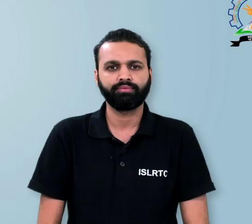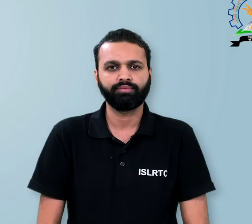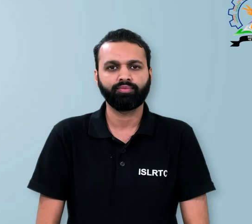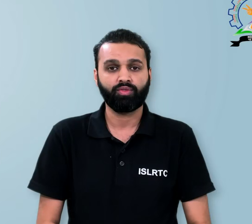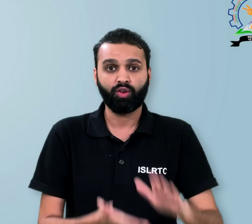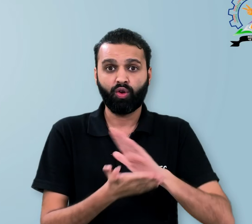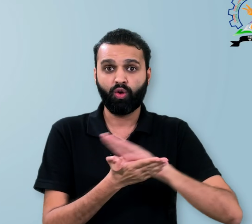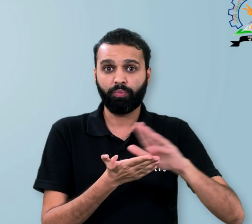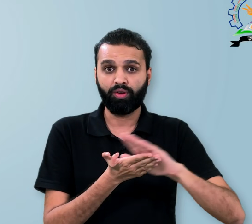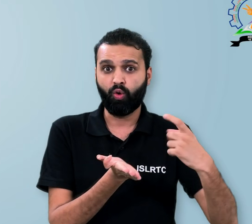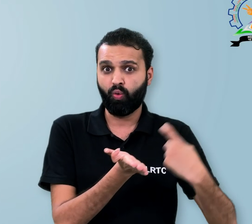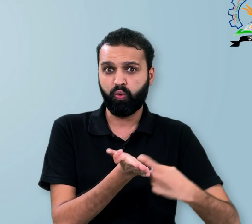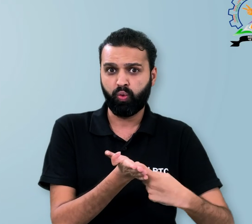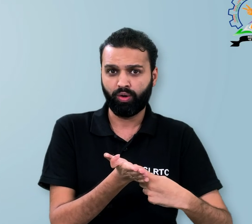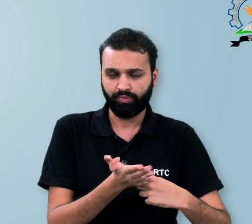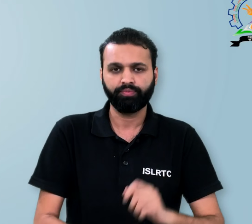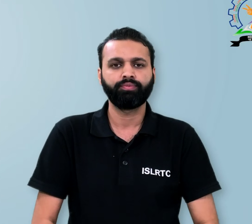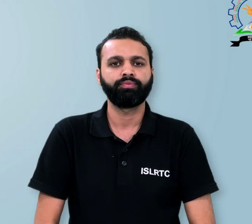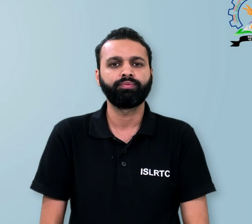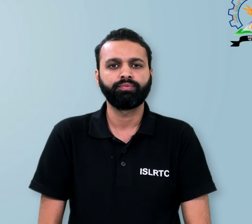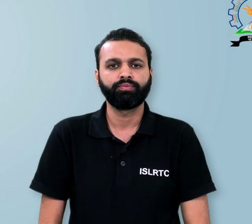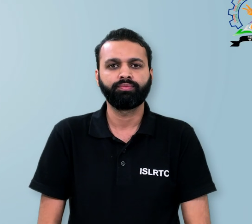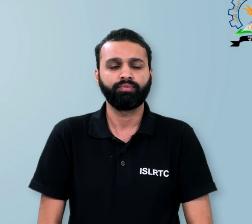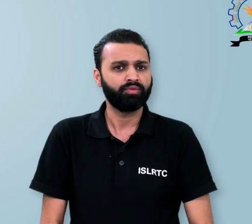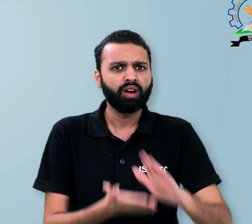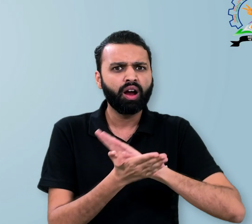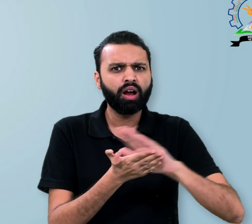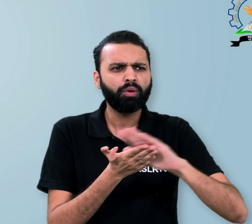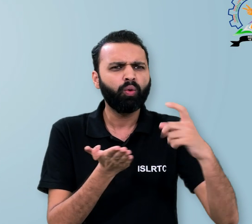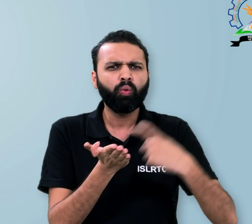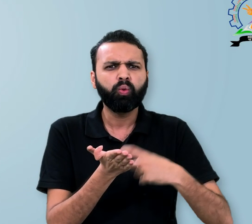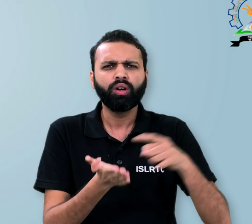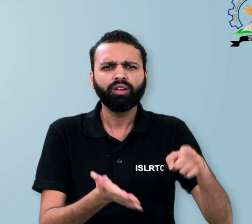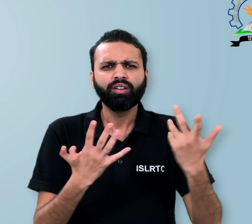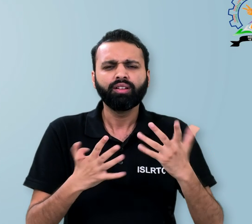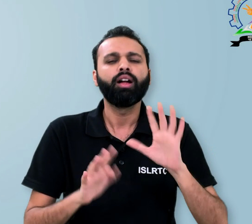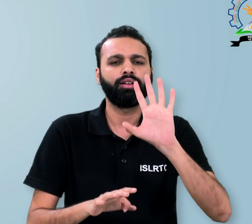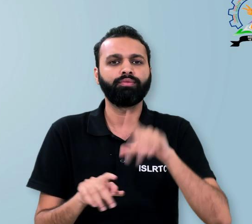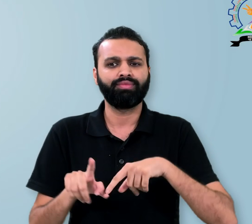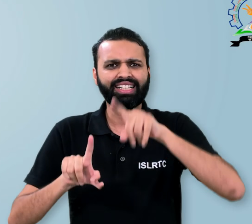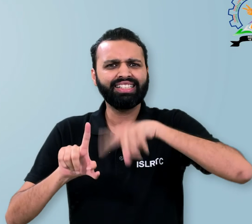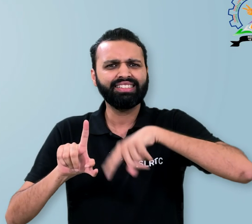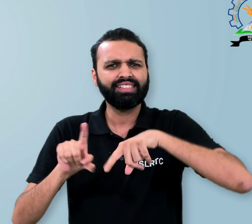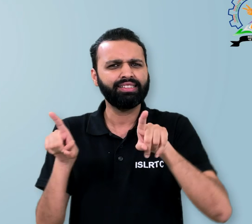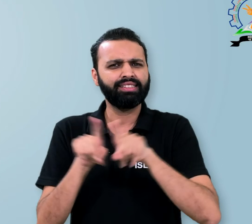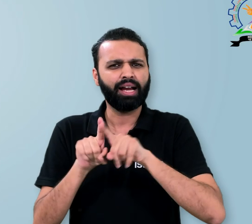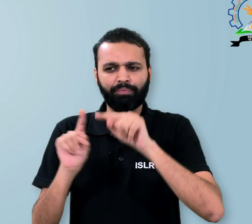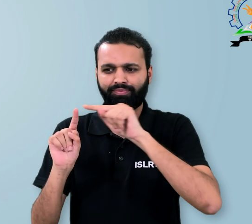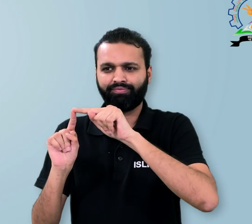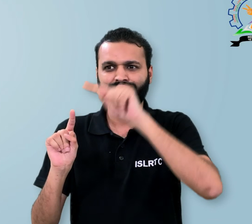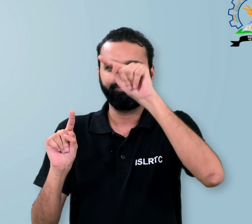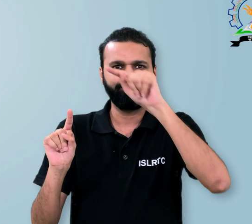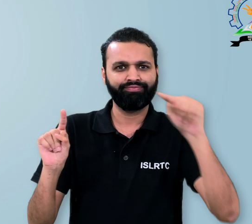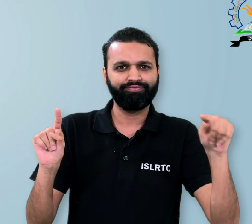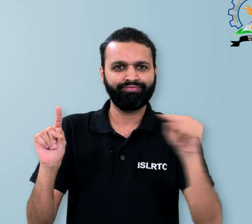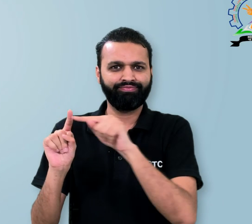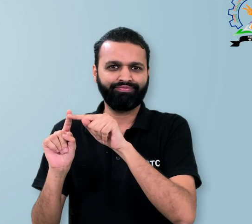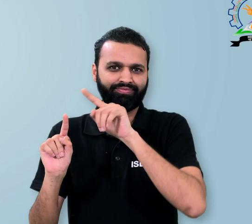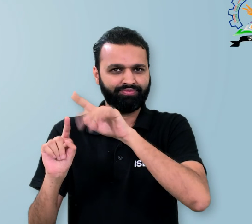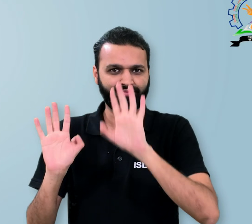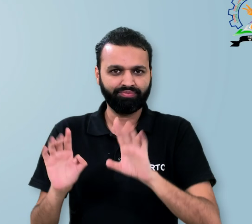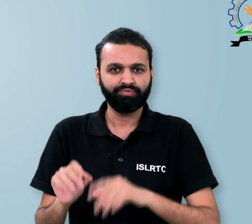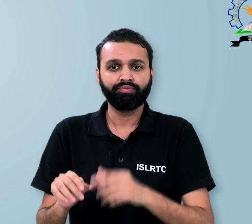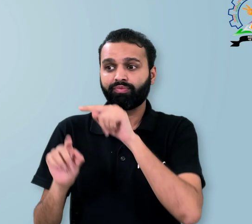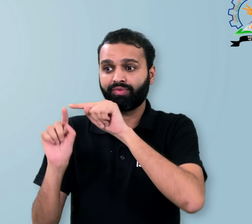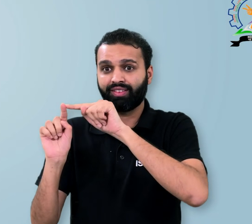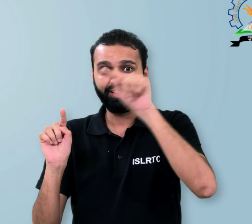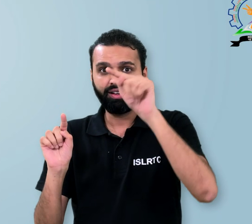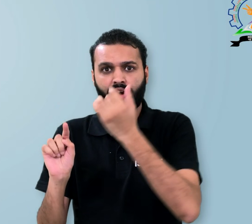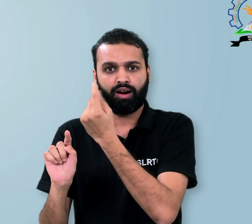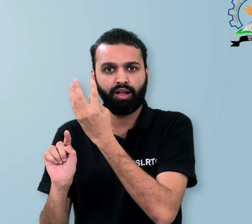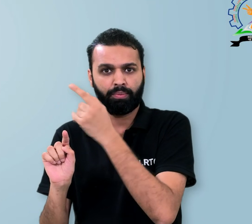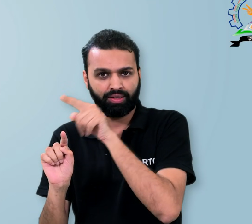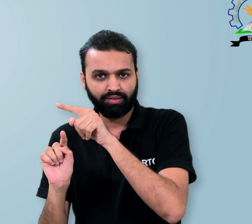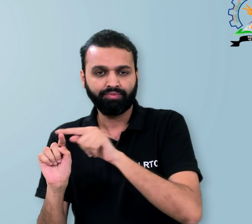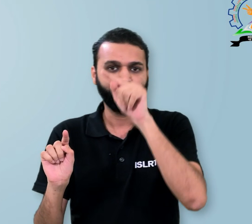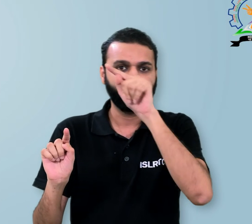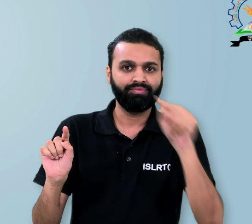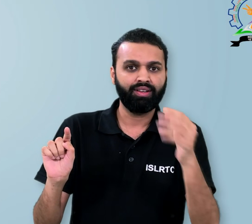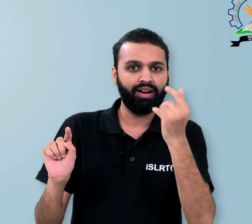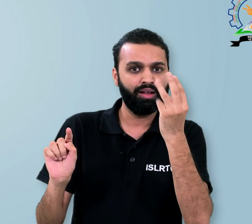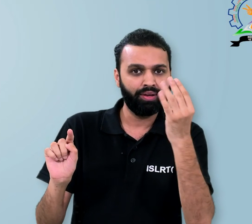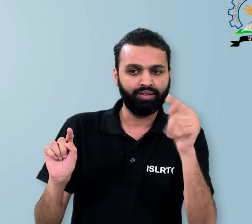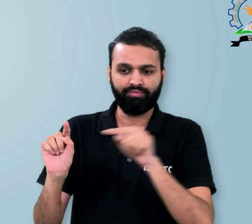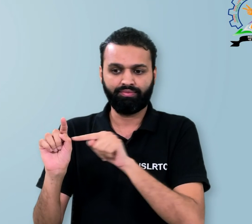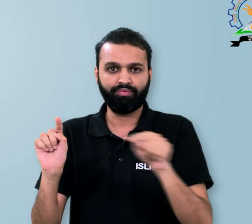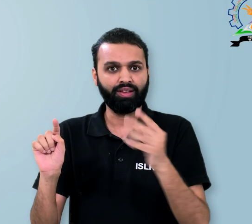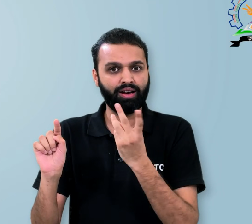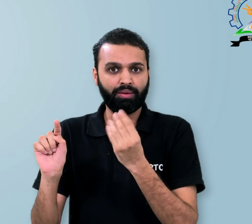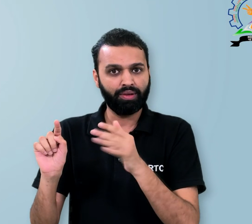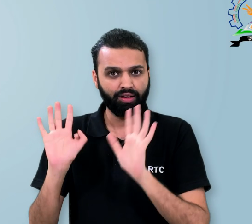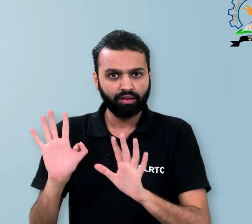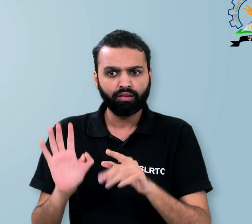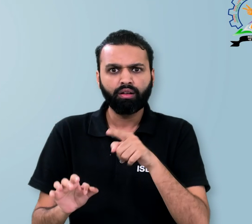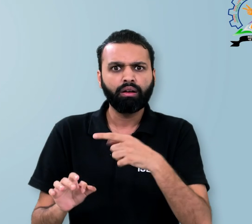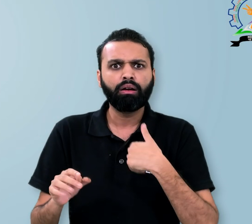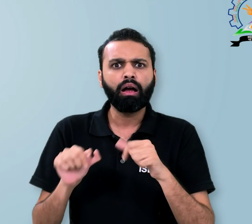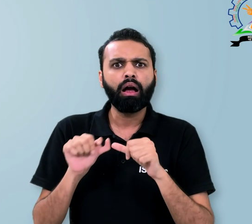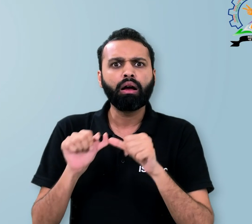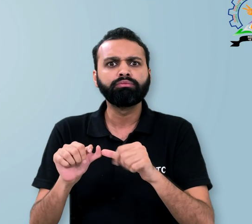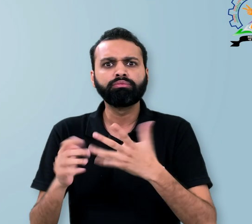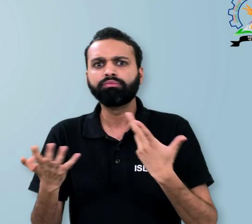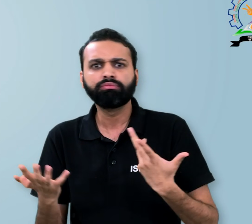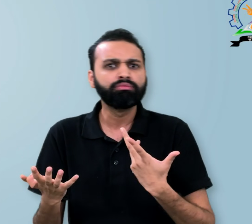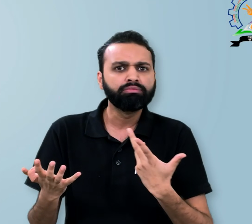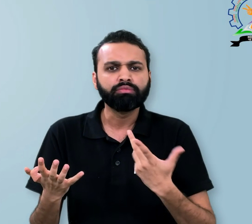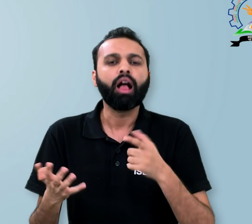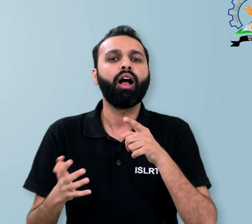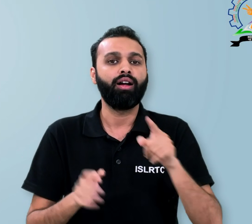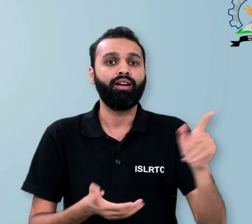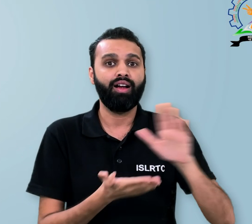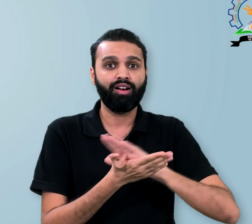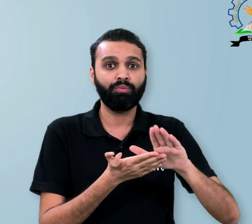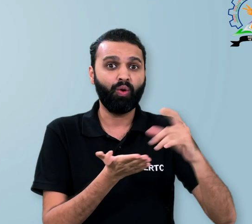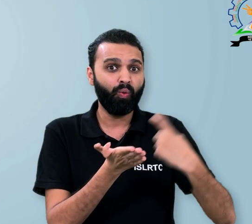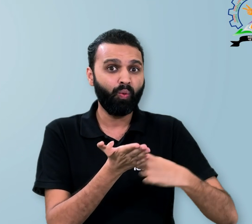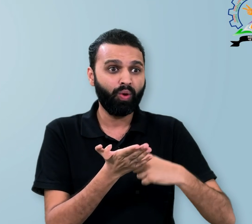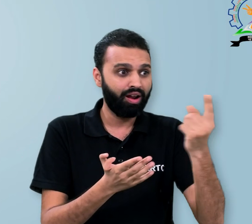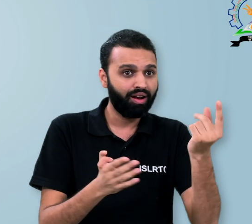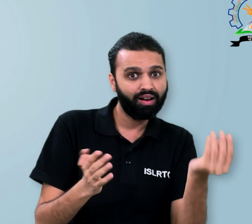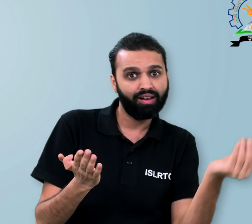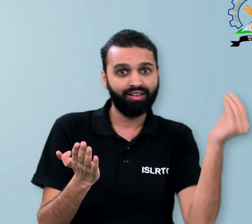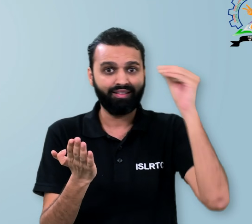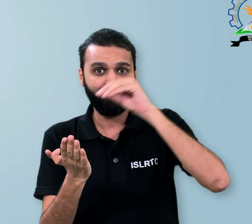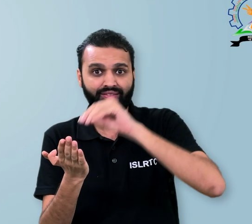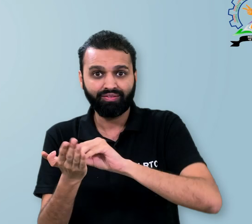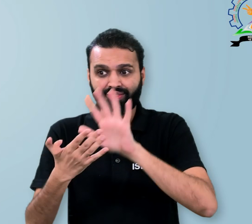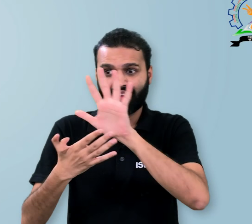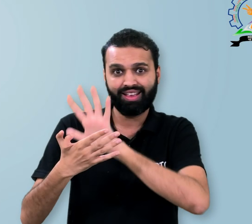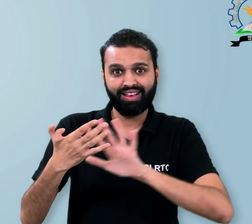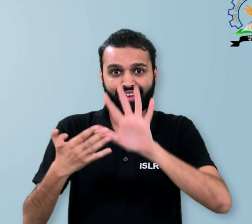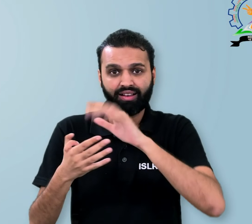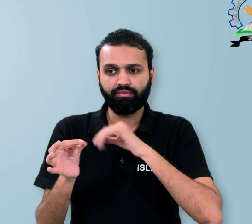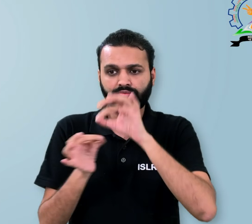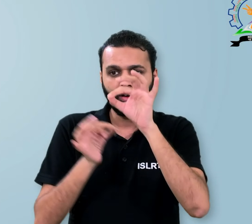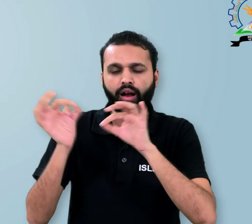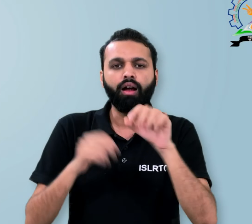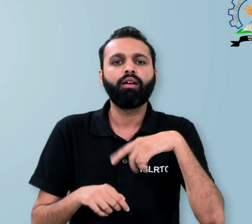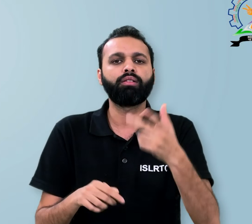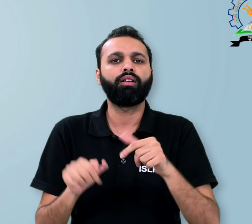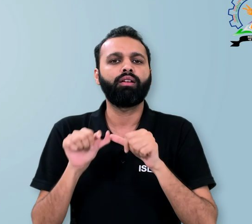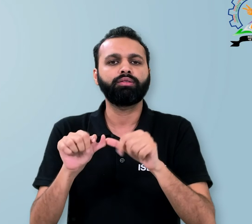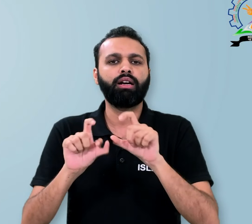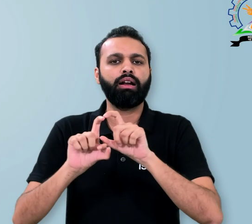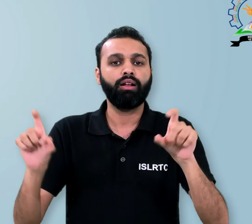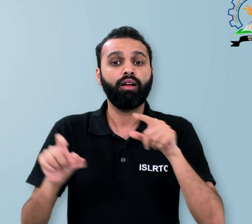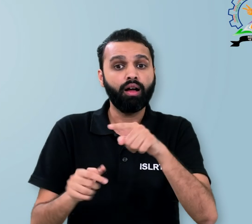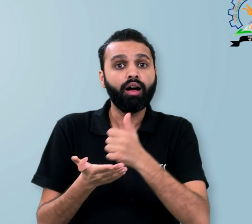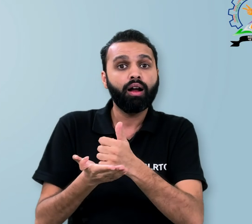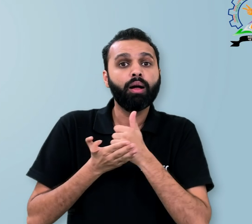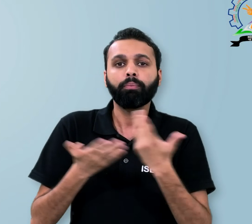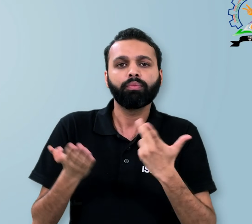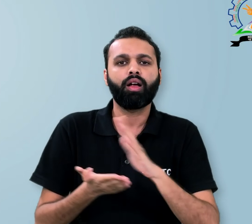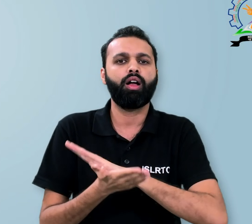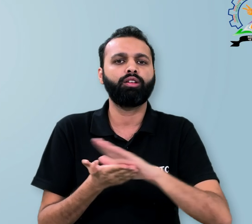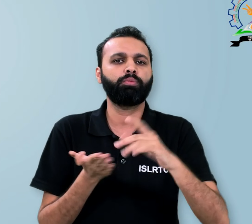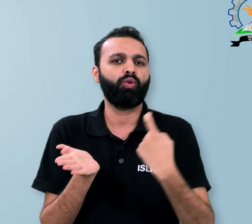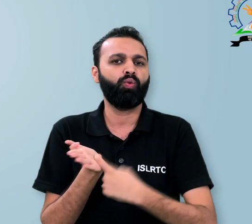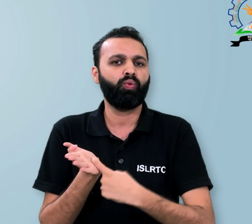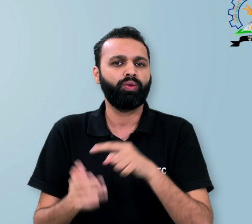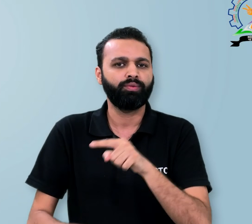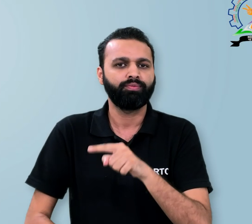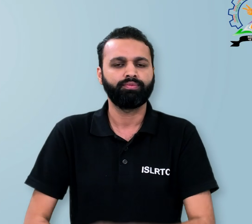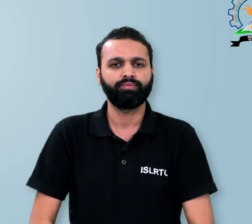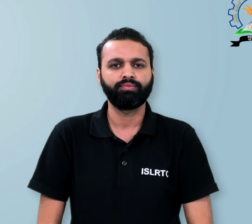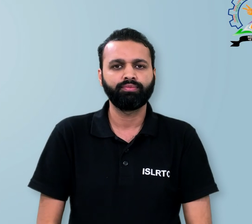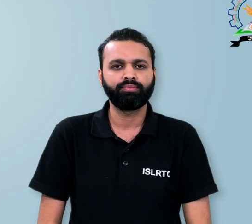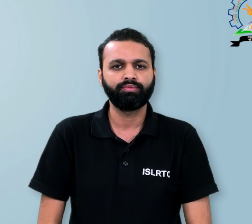Herons Formula A formula used to find the area of a triangle when the lengths of all three sides are known.